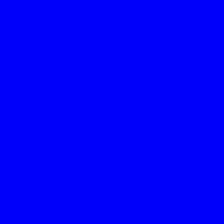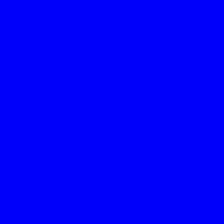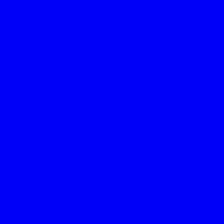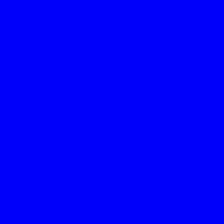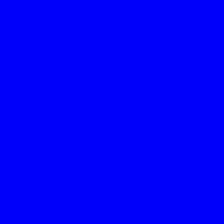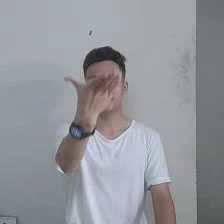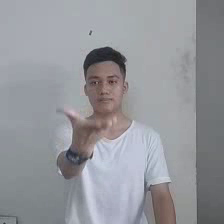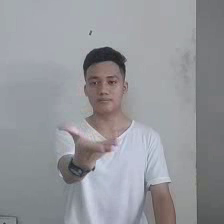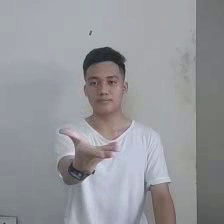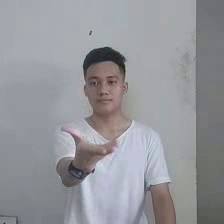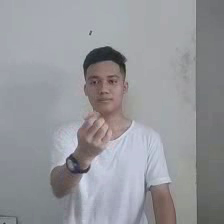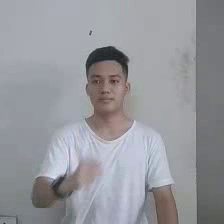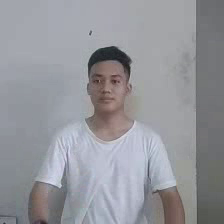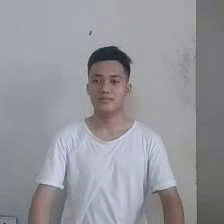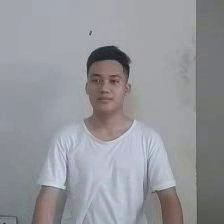Cảm ơn